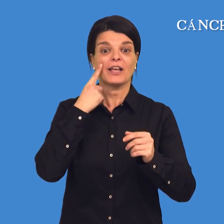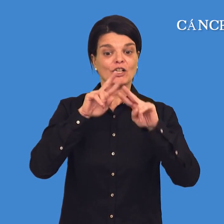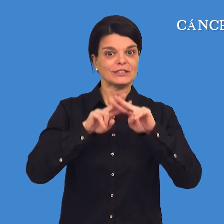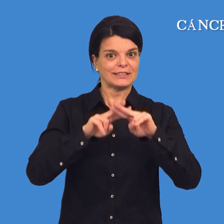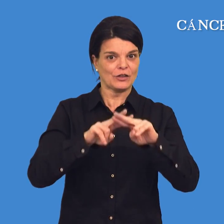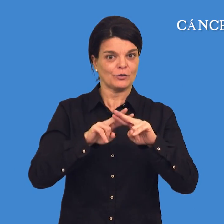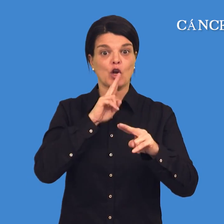revisar